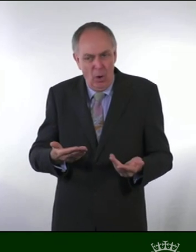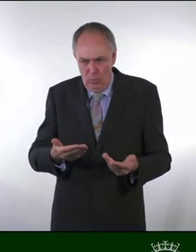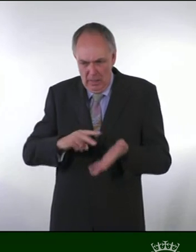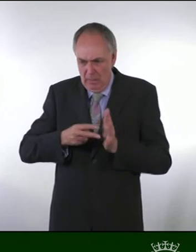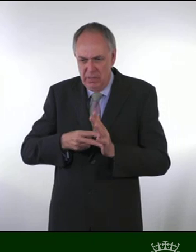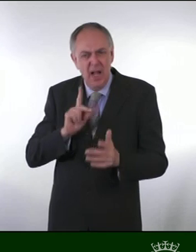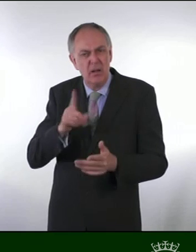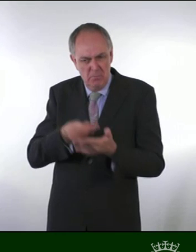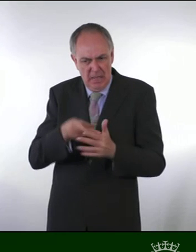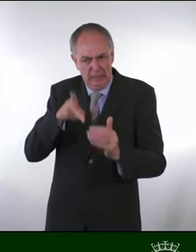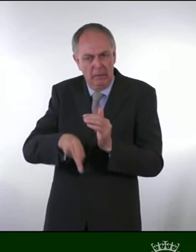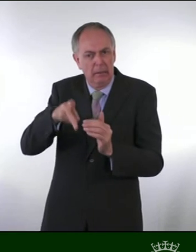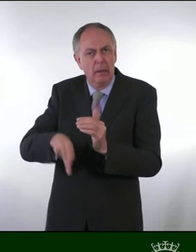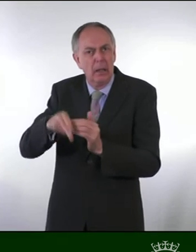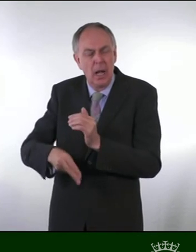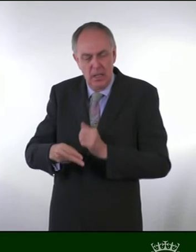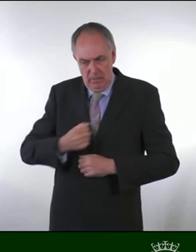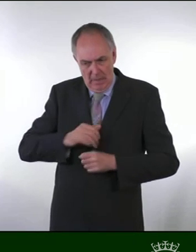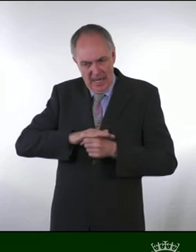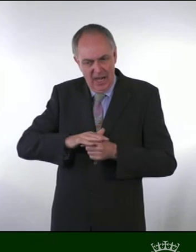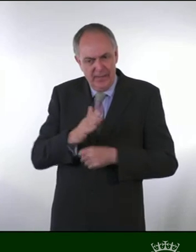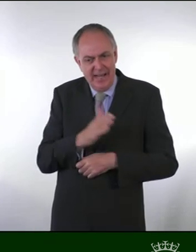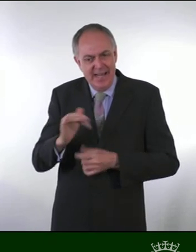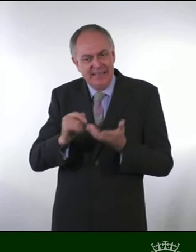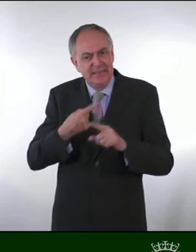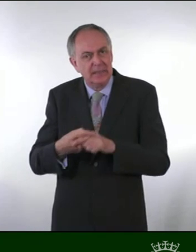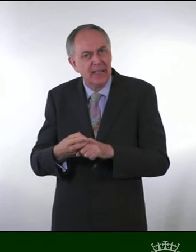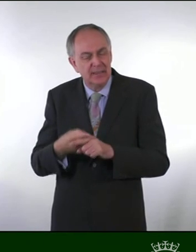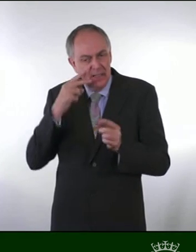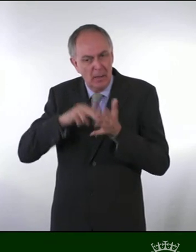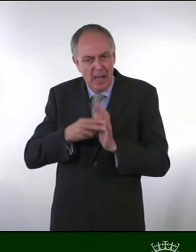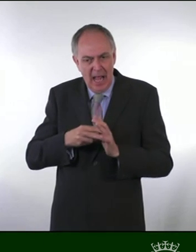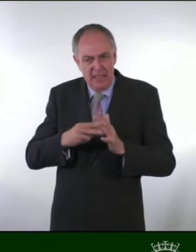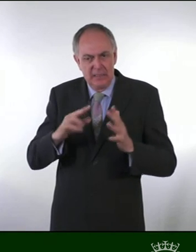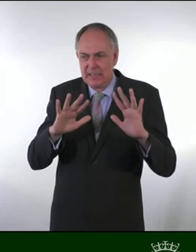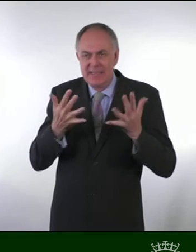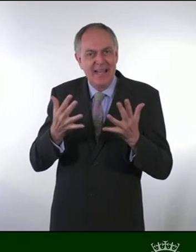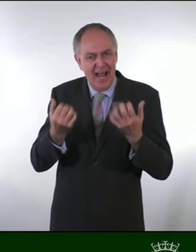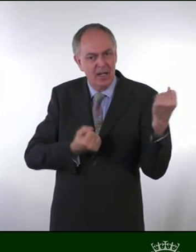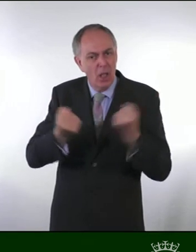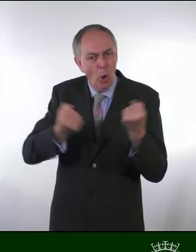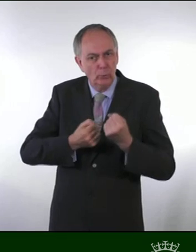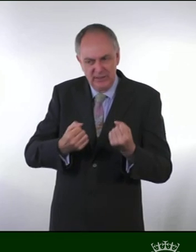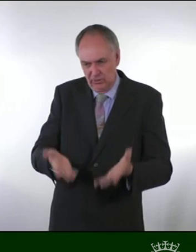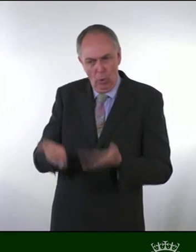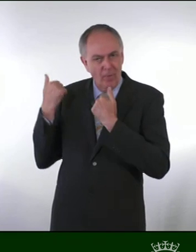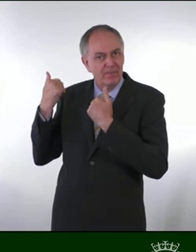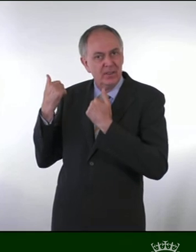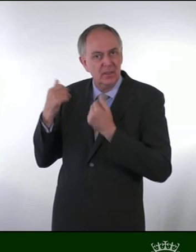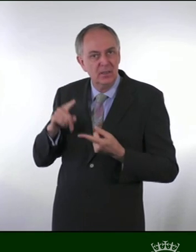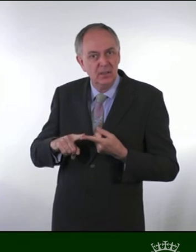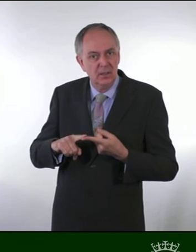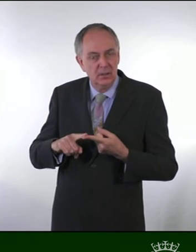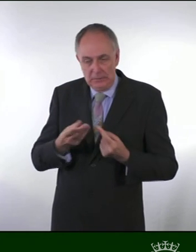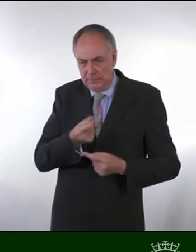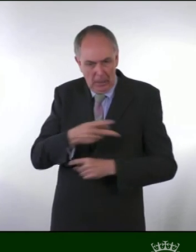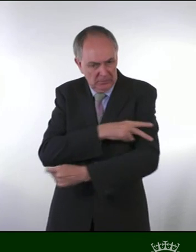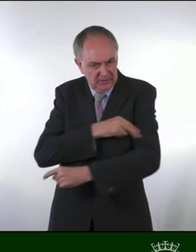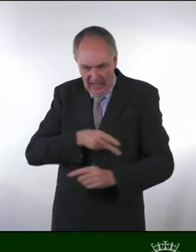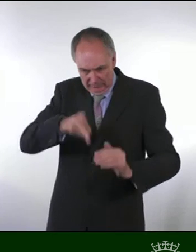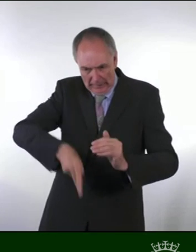My local fire authority in East Sussex is planning to remove 10 fire trucks from the county, with the loss of frontline firefighters.